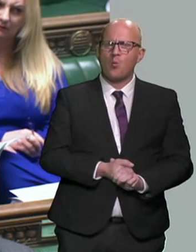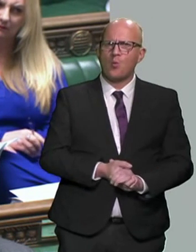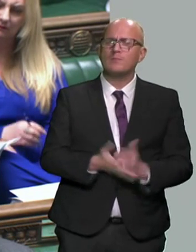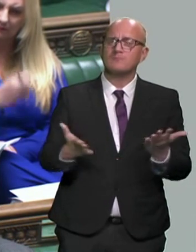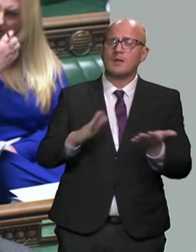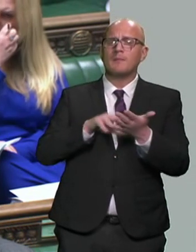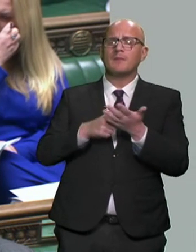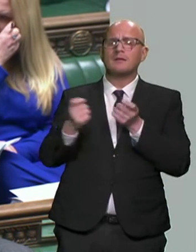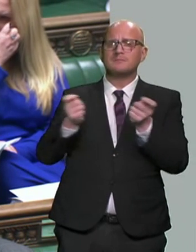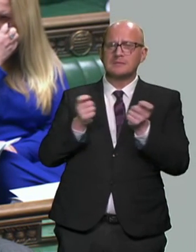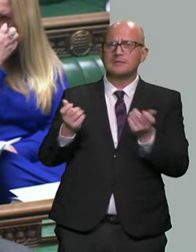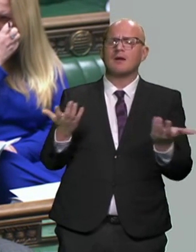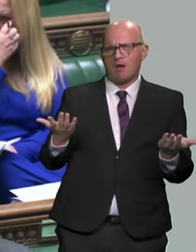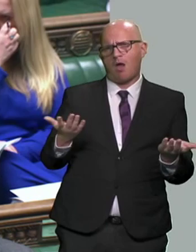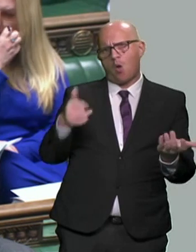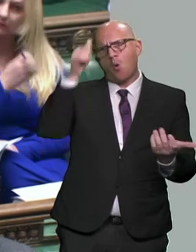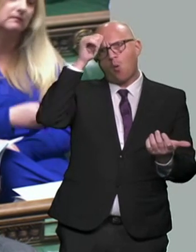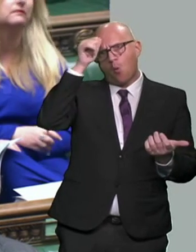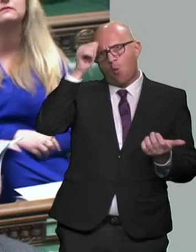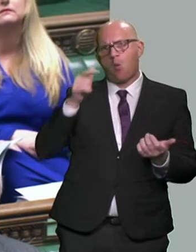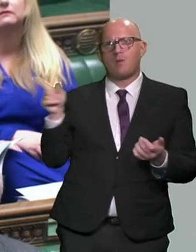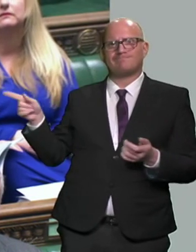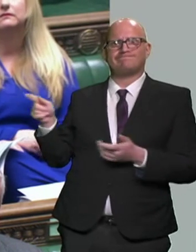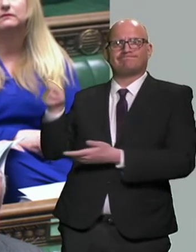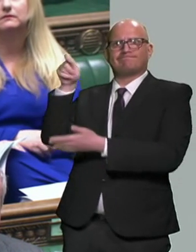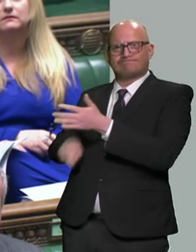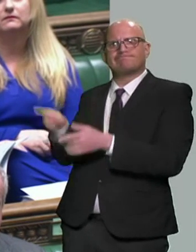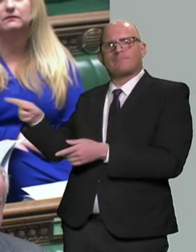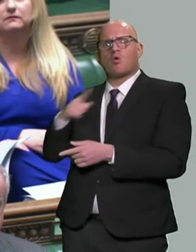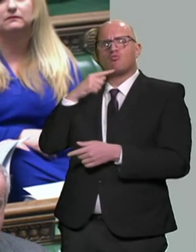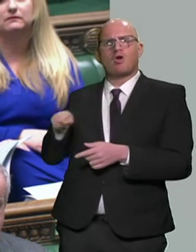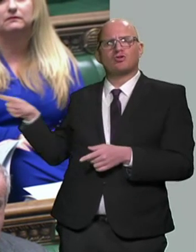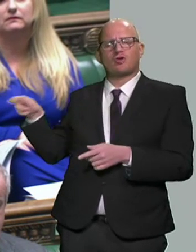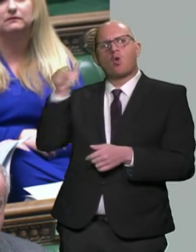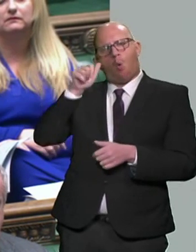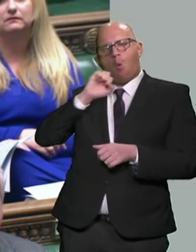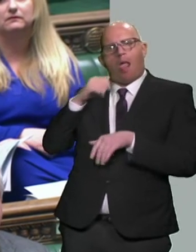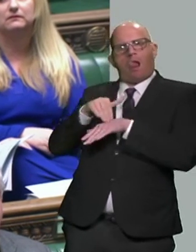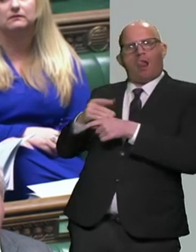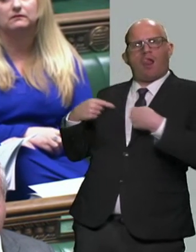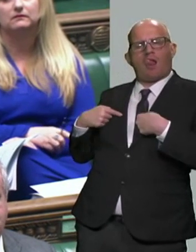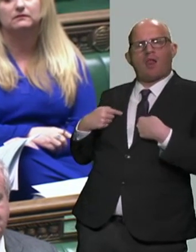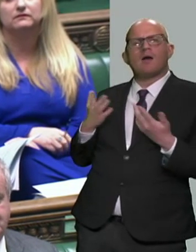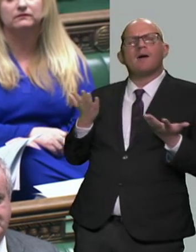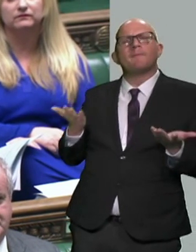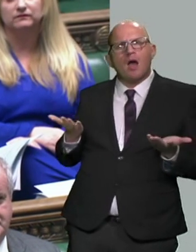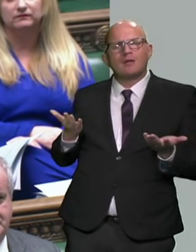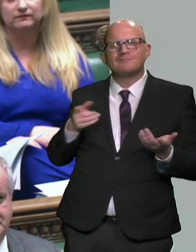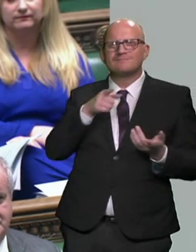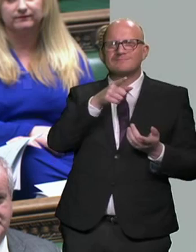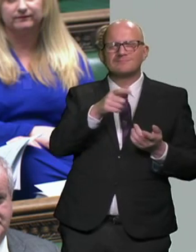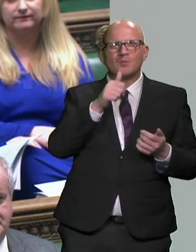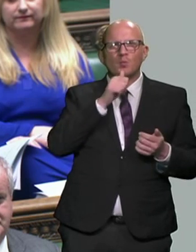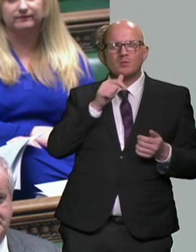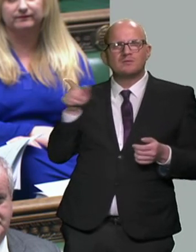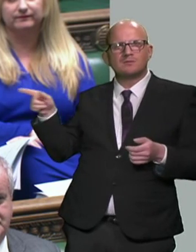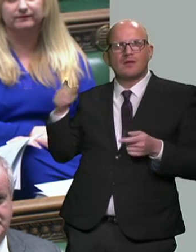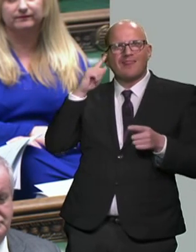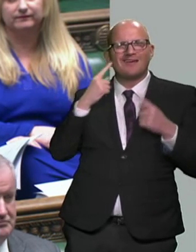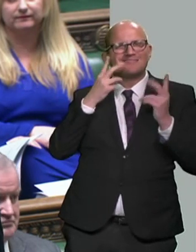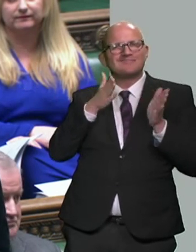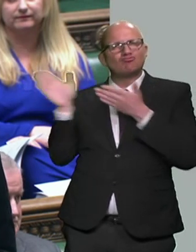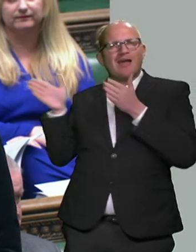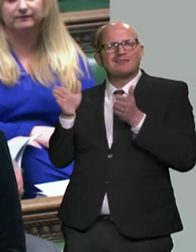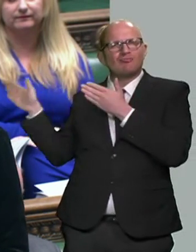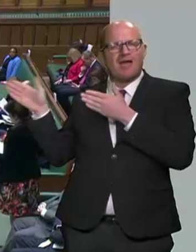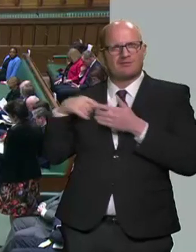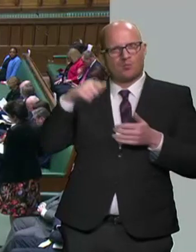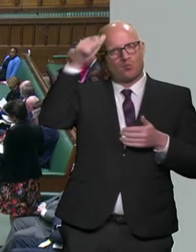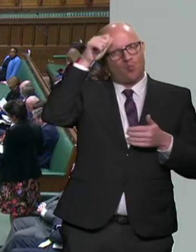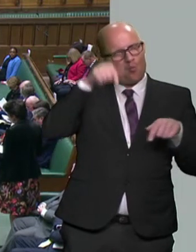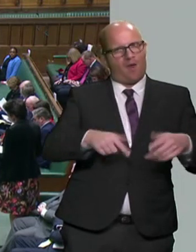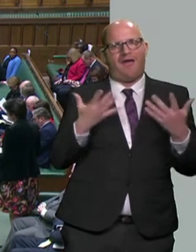We know that sanctioning Russia is not cost-free, but the Tories cannot use that as a sleight of hand to distract from the layers of pain that lie beneath the current crisis.